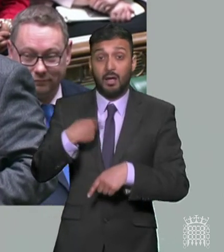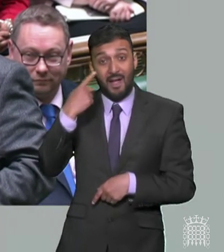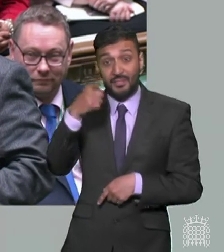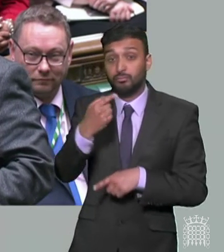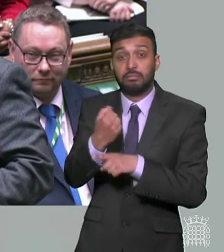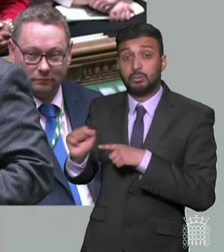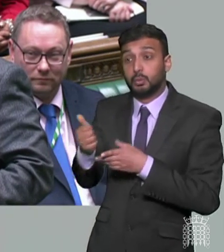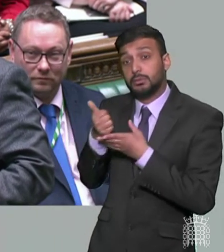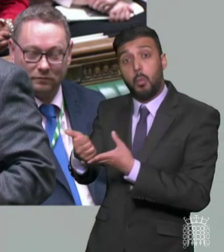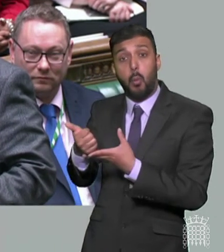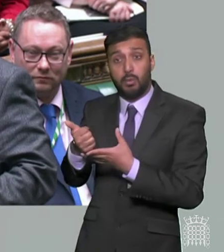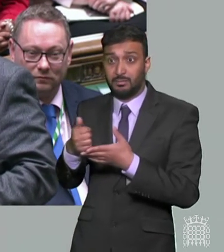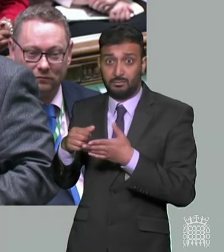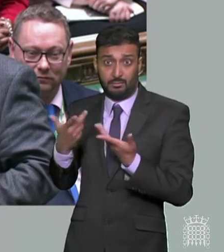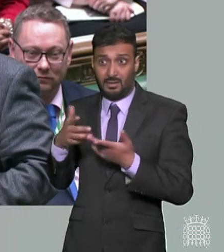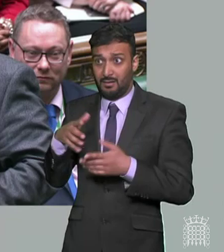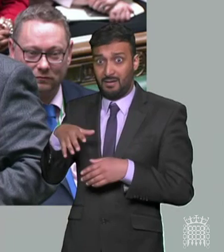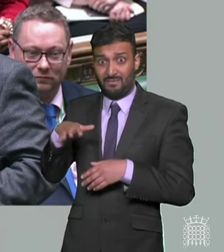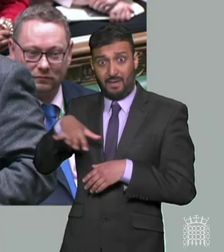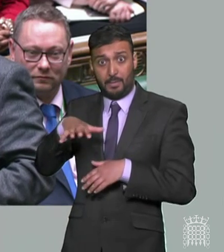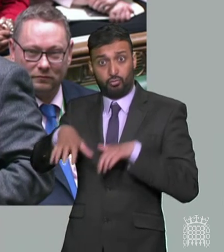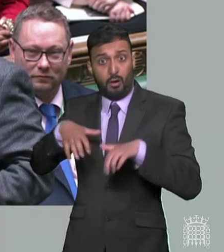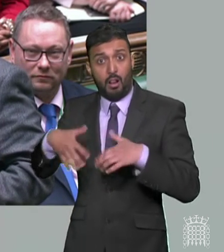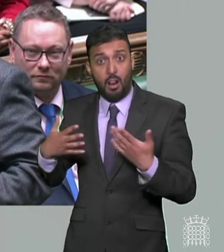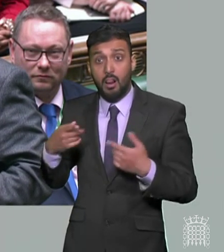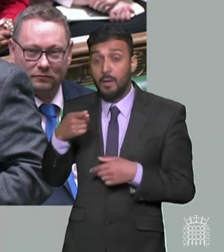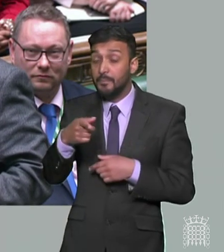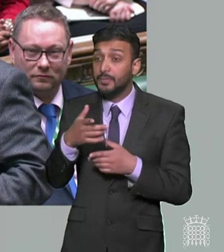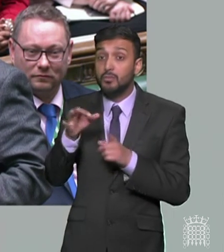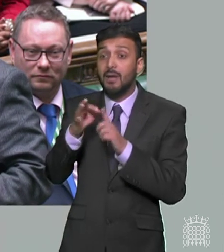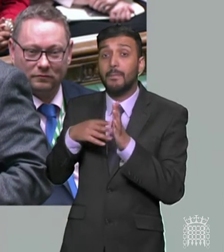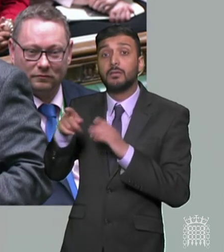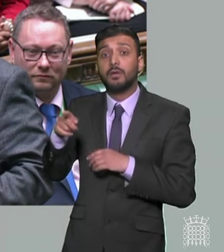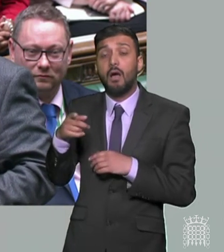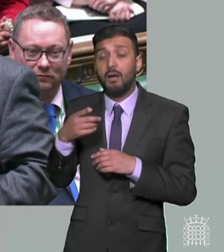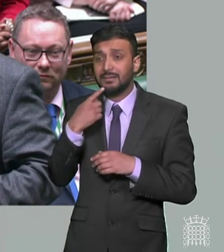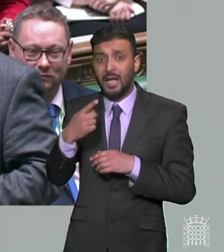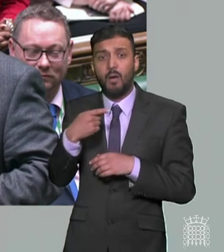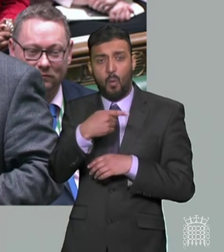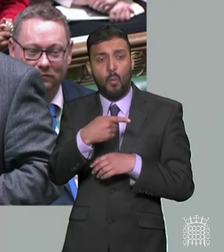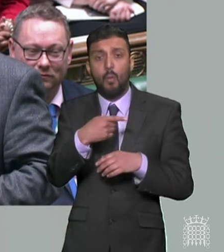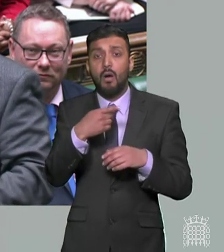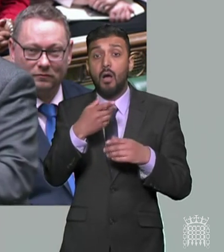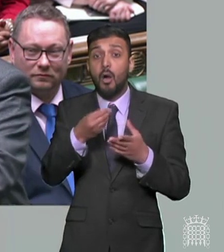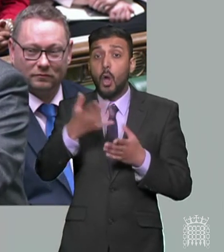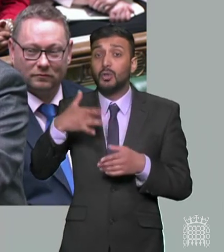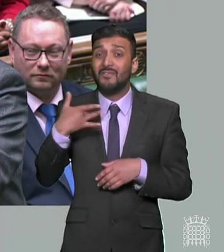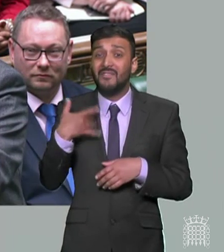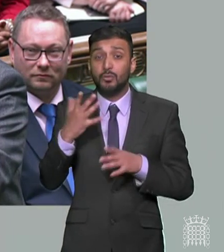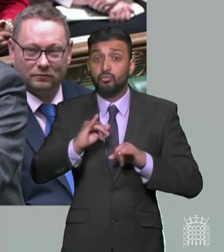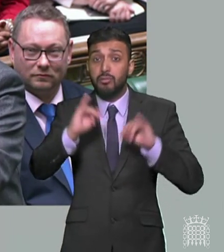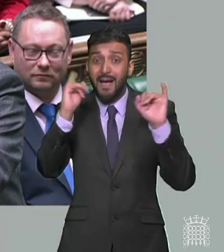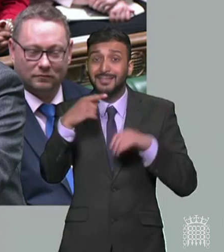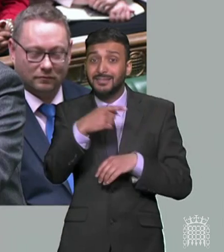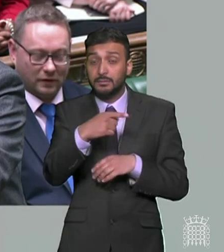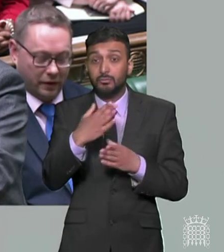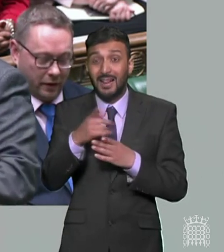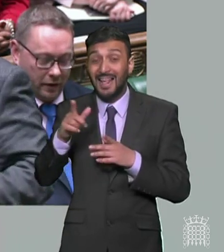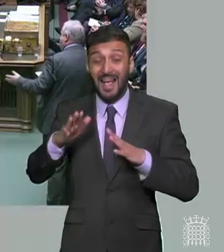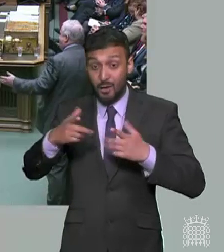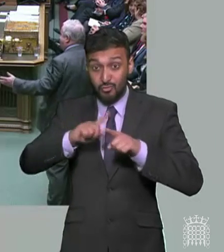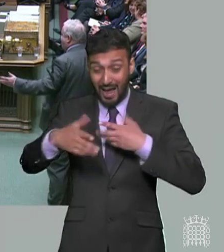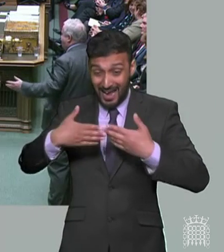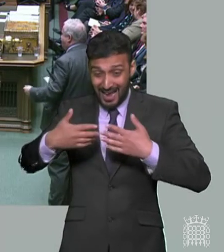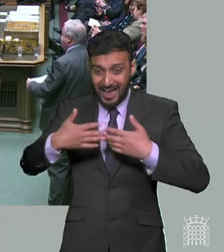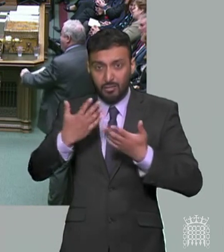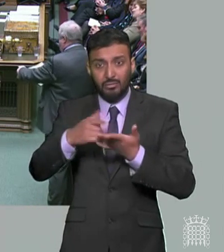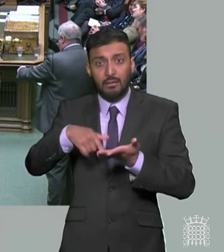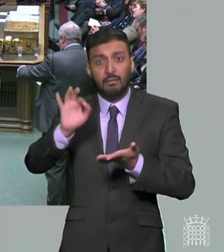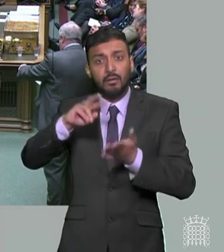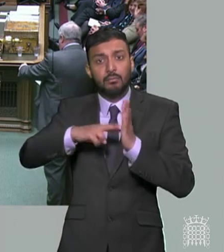It is clearer by the day that the Prime Minister’s supposed plan to fight the Tory-made cost of living crisis is not only non-fiscal, but non-existent.